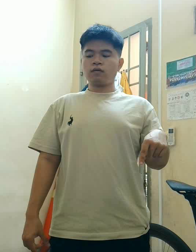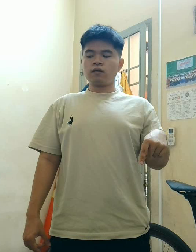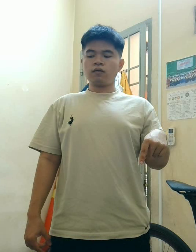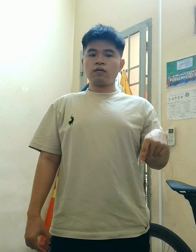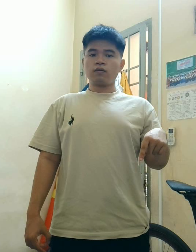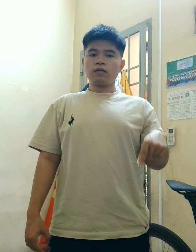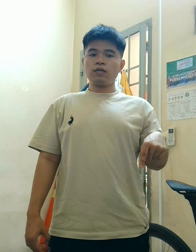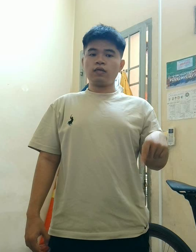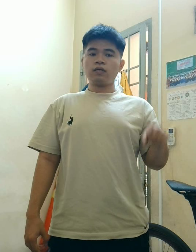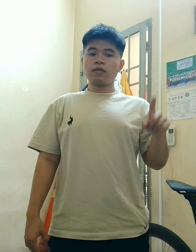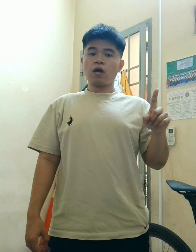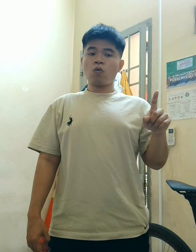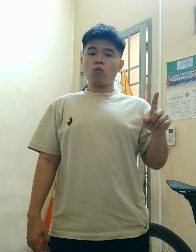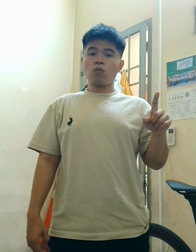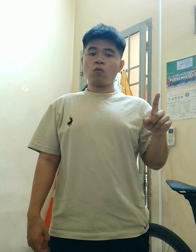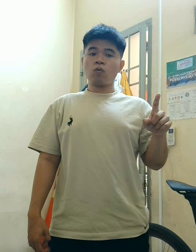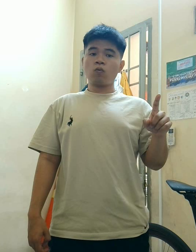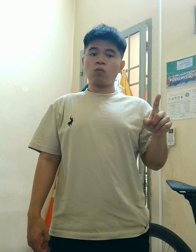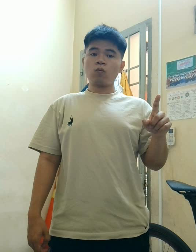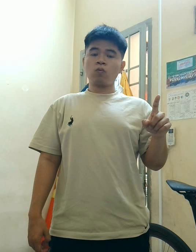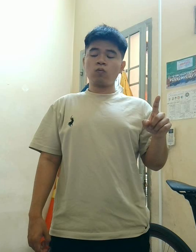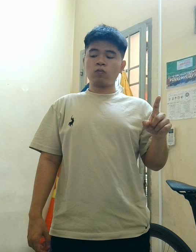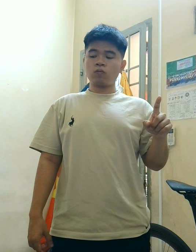di dau